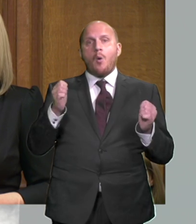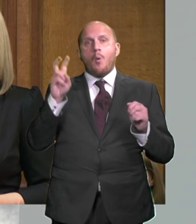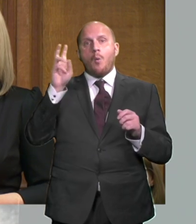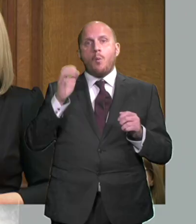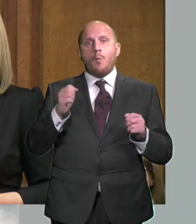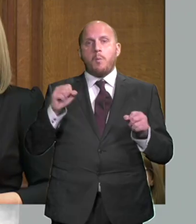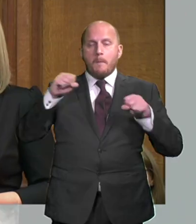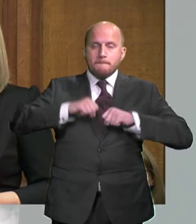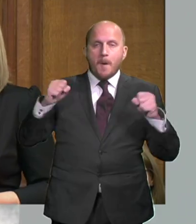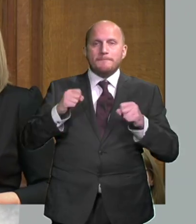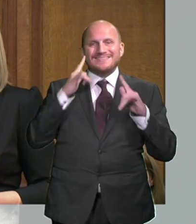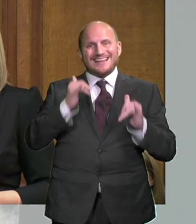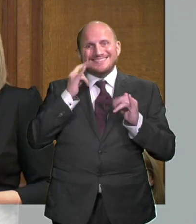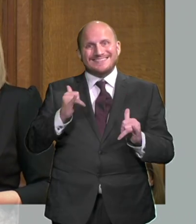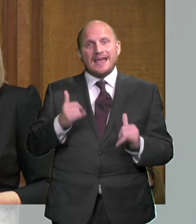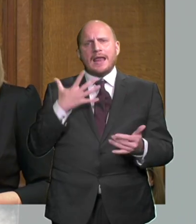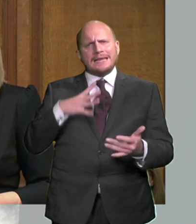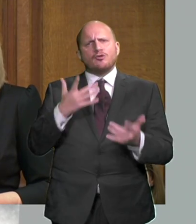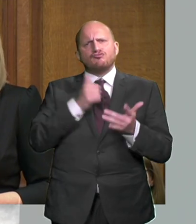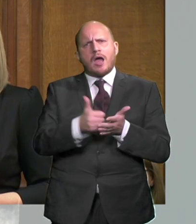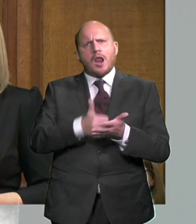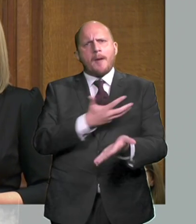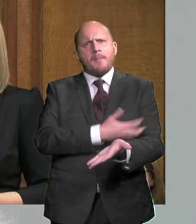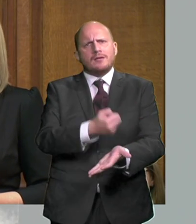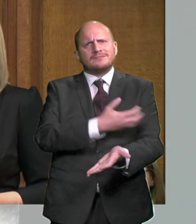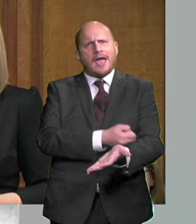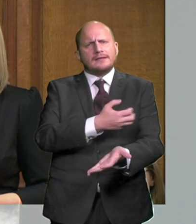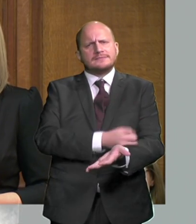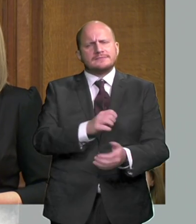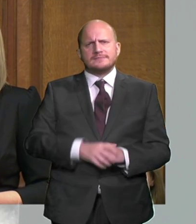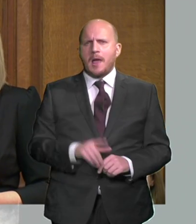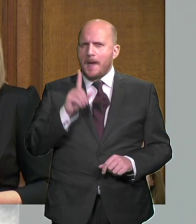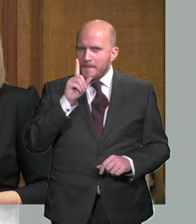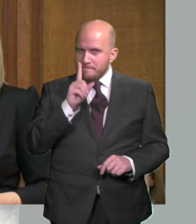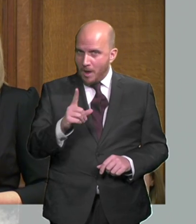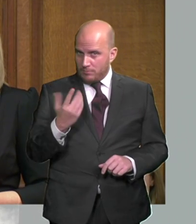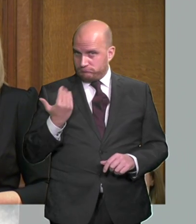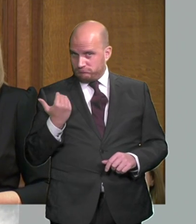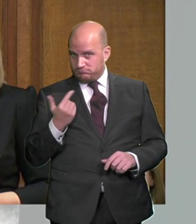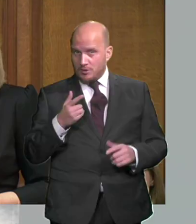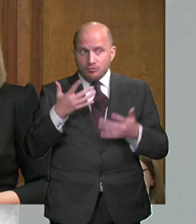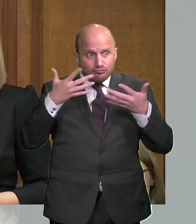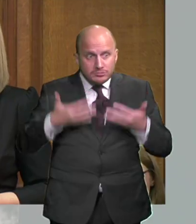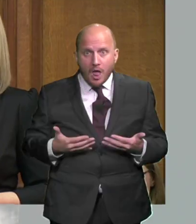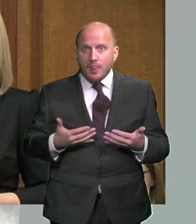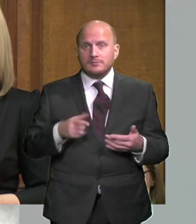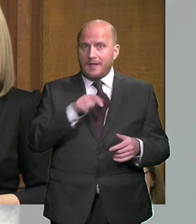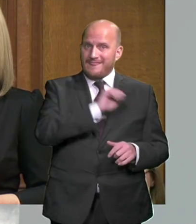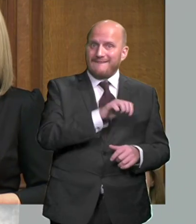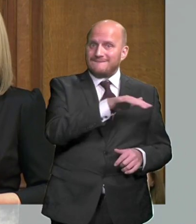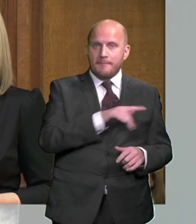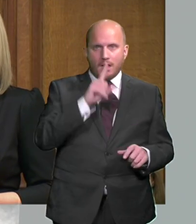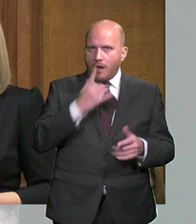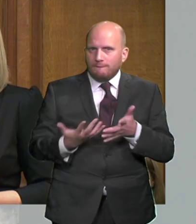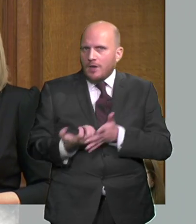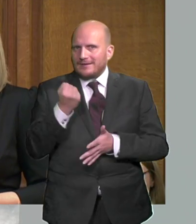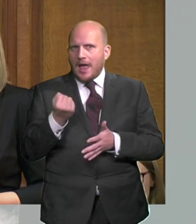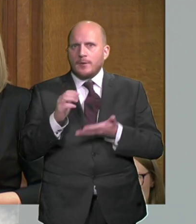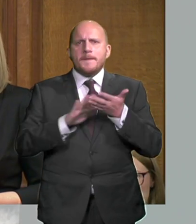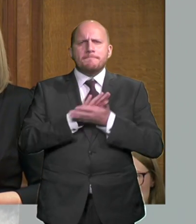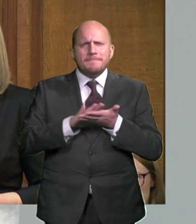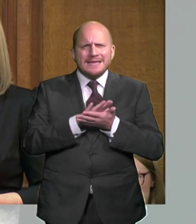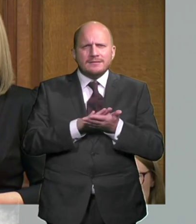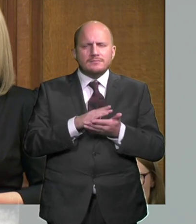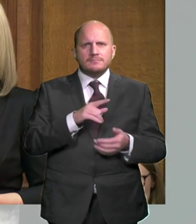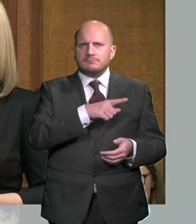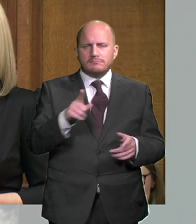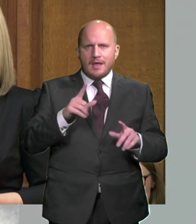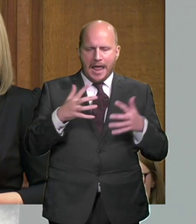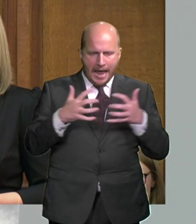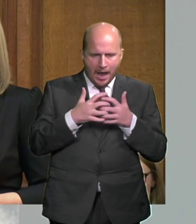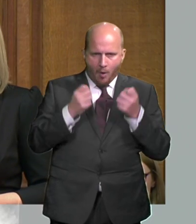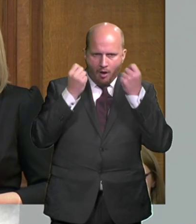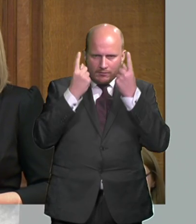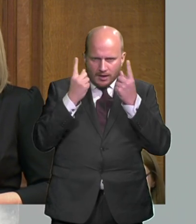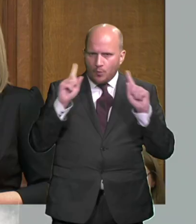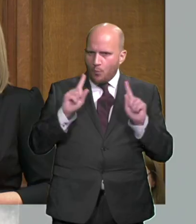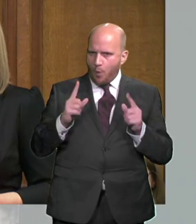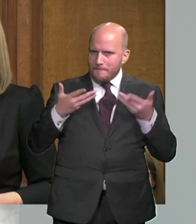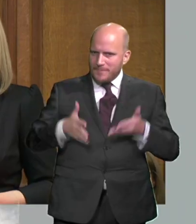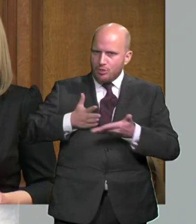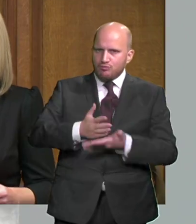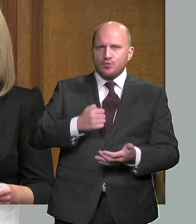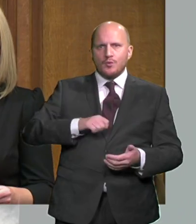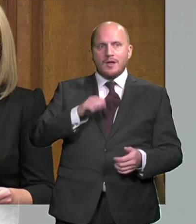I have been made aware that many veterans and their families have been reported being unable to obtain the test results, so are denied the ability to make any sense of what they, and in some cases their families, suffered.